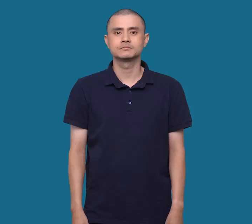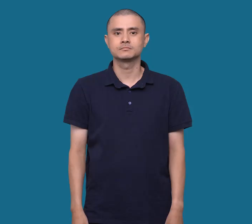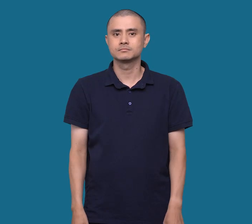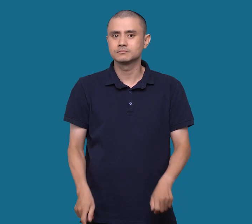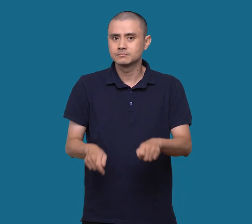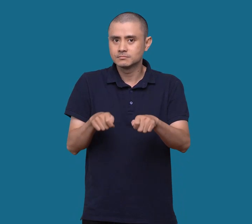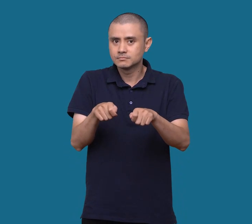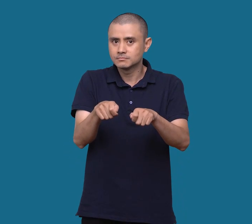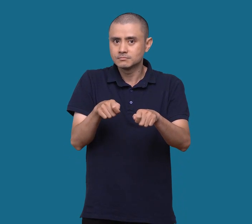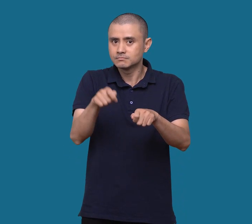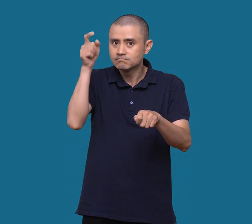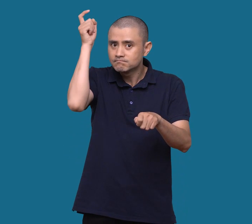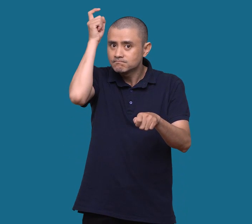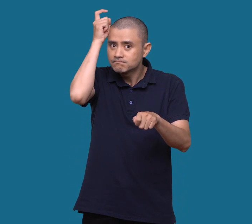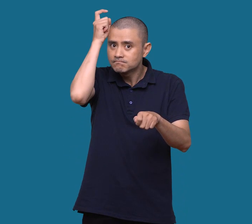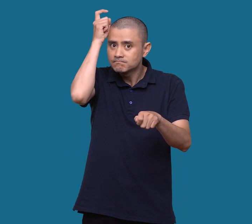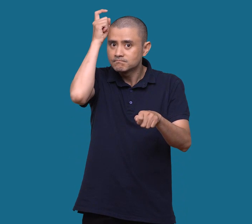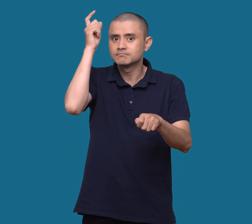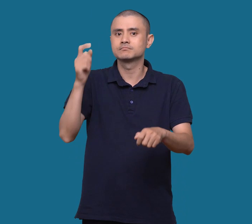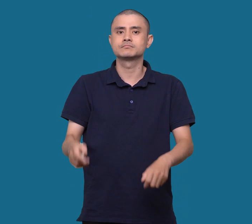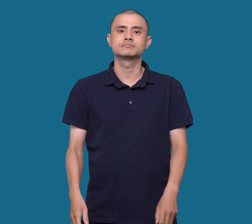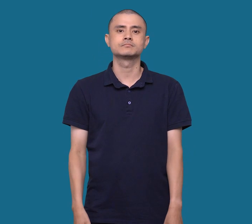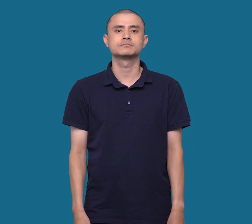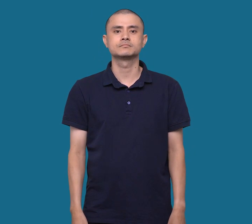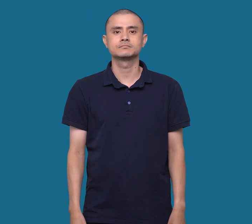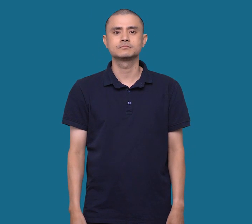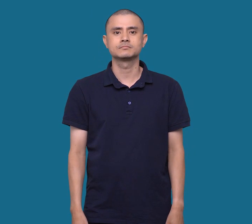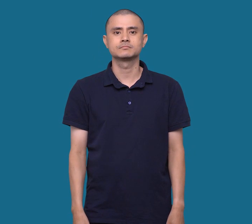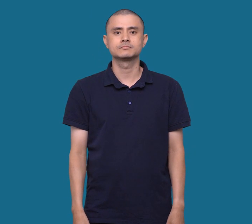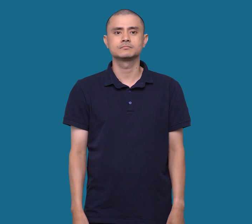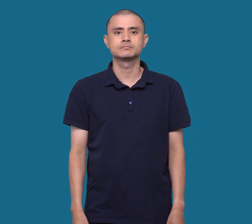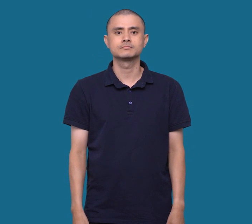bít tết (bò)